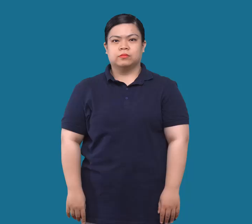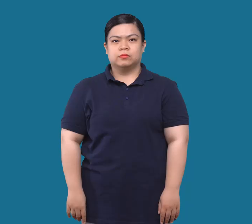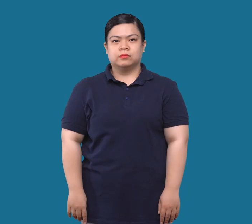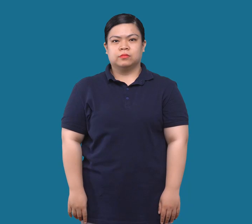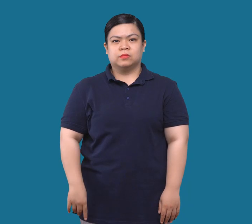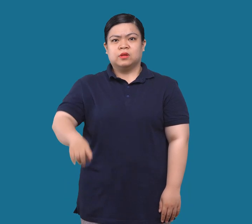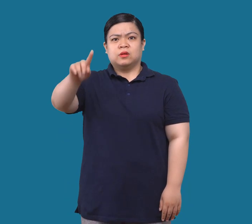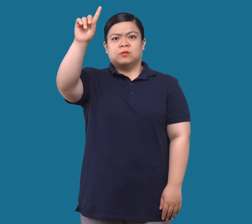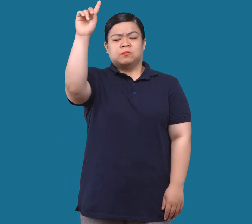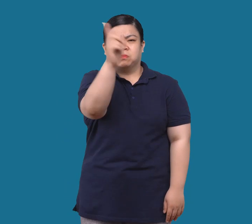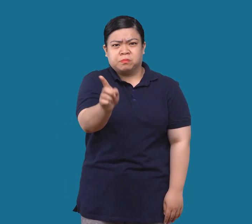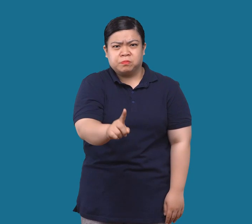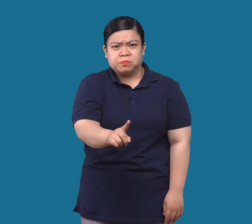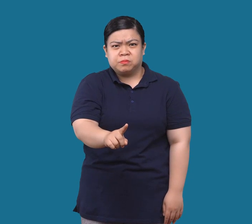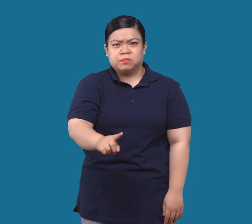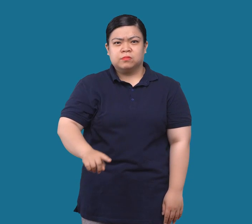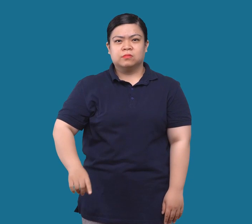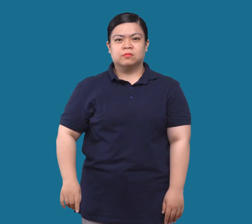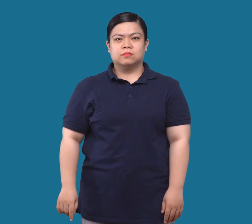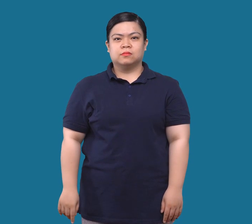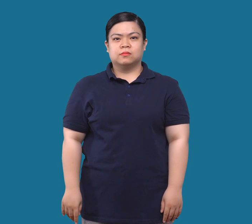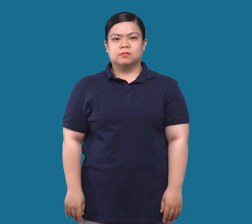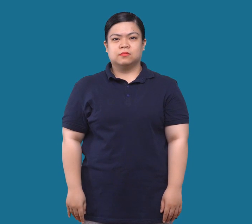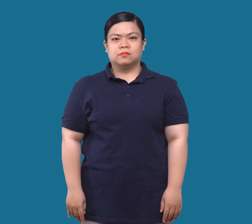sấm chớp